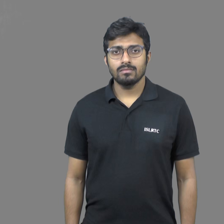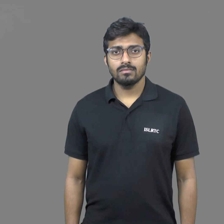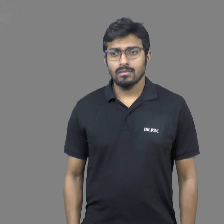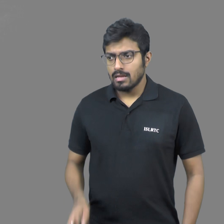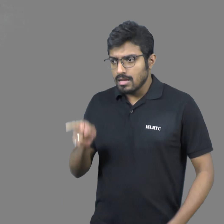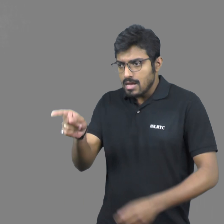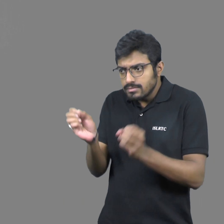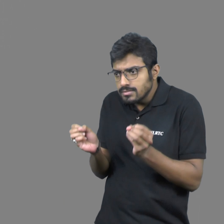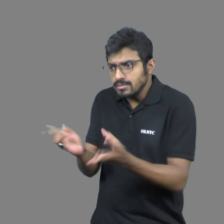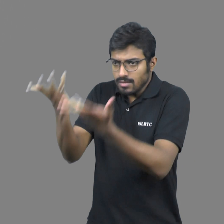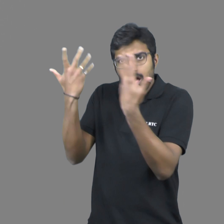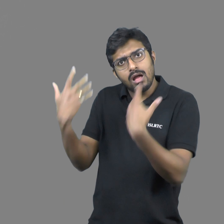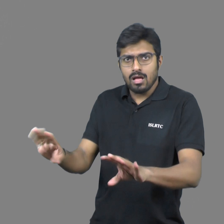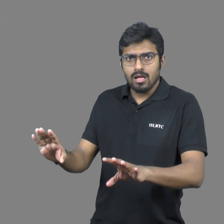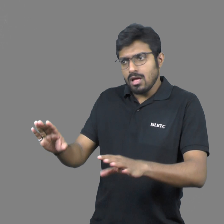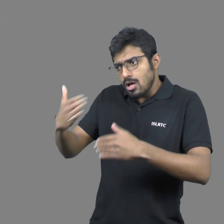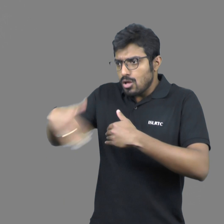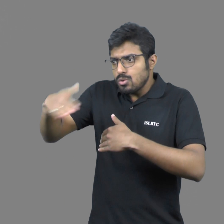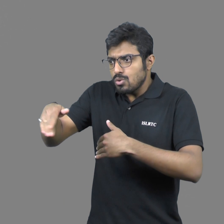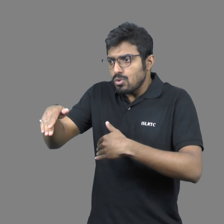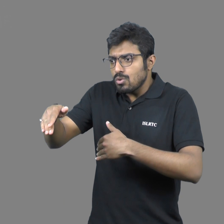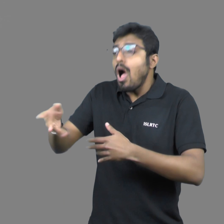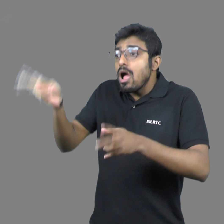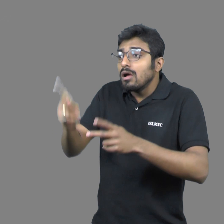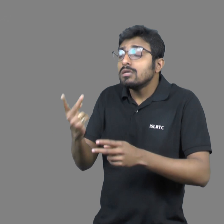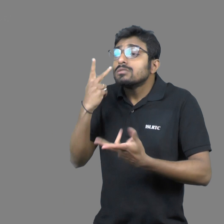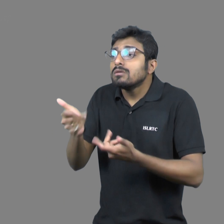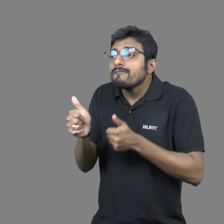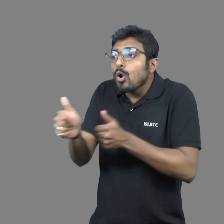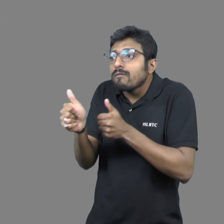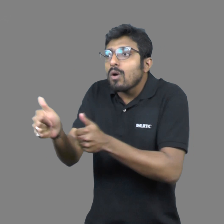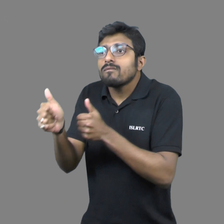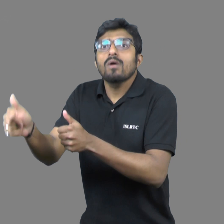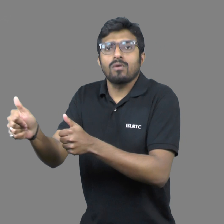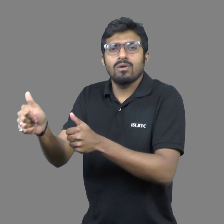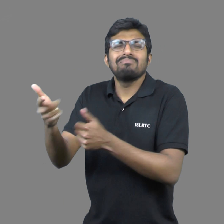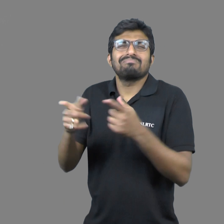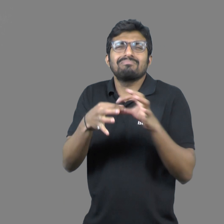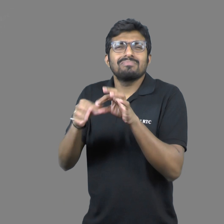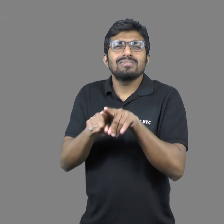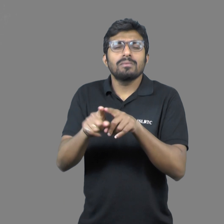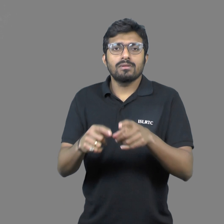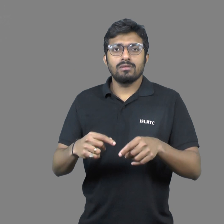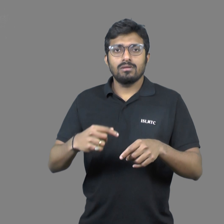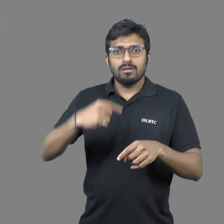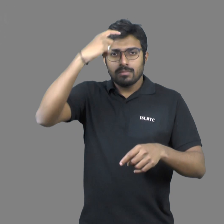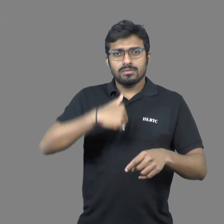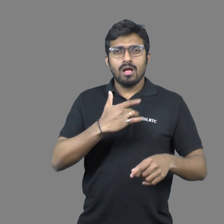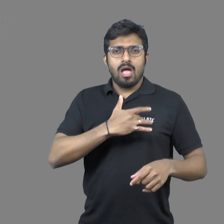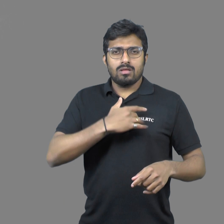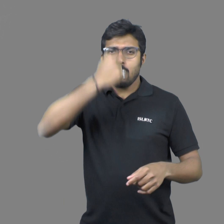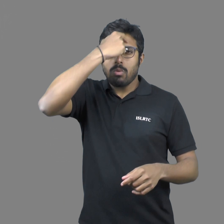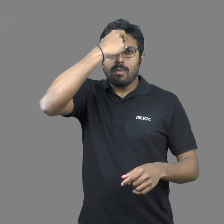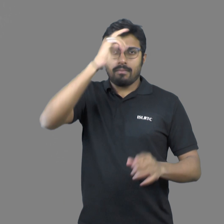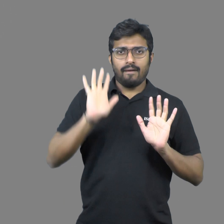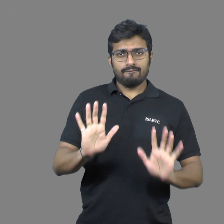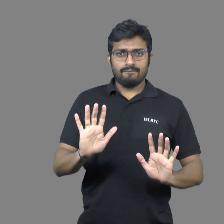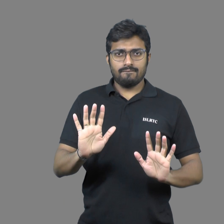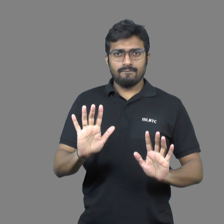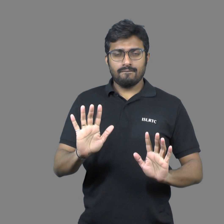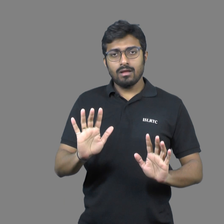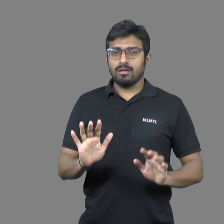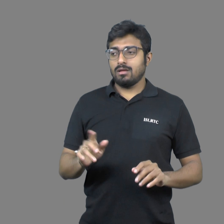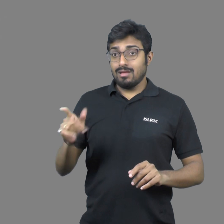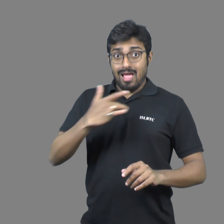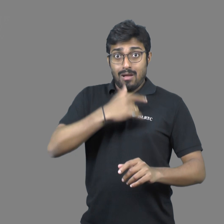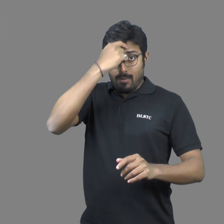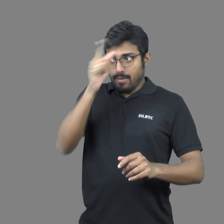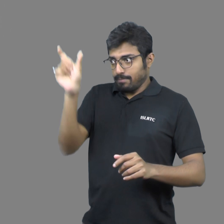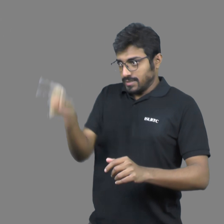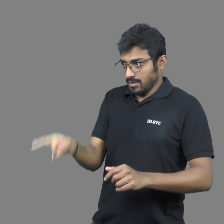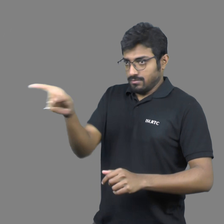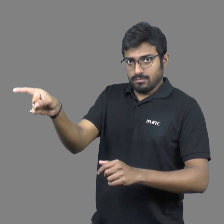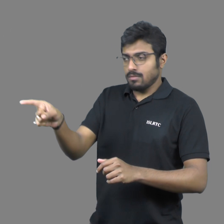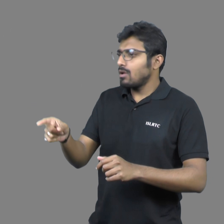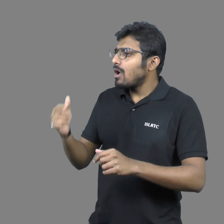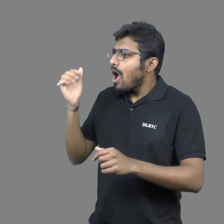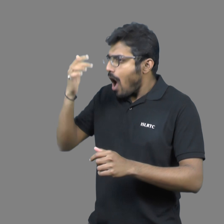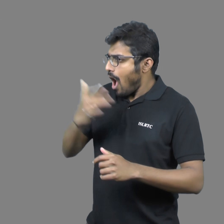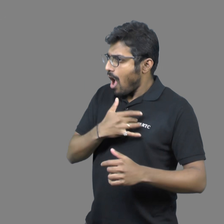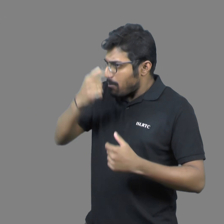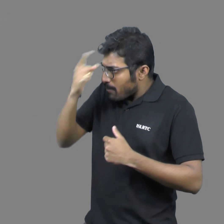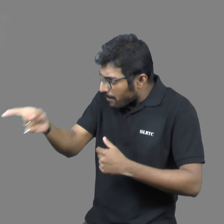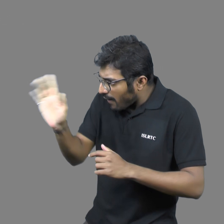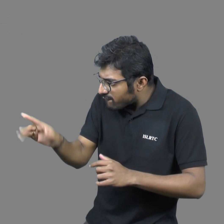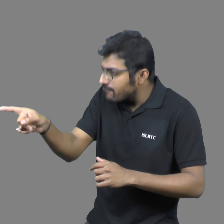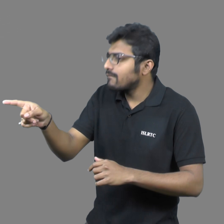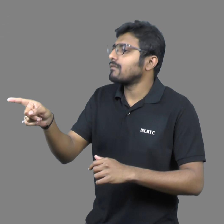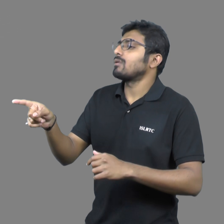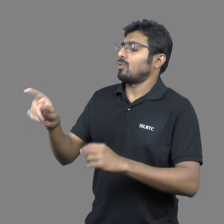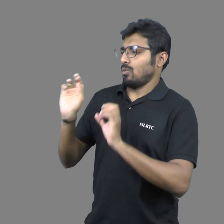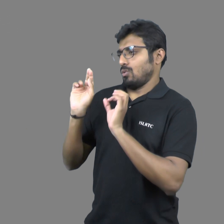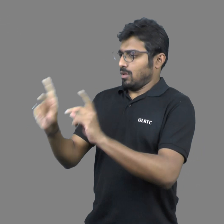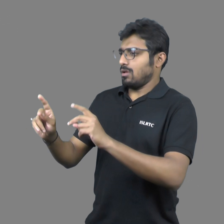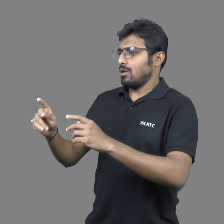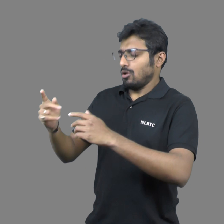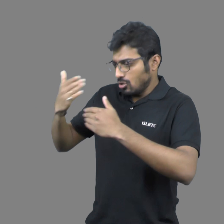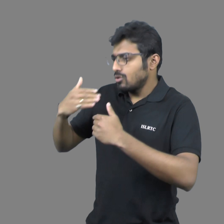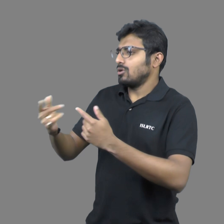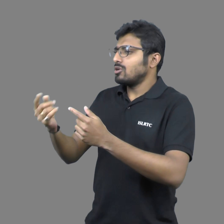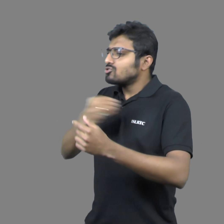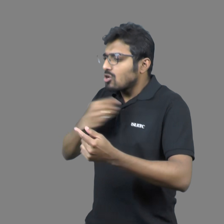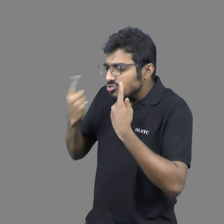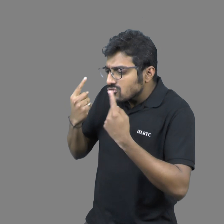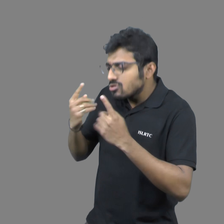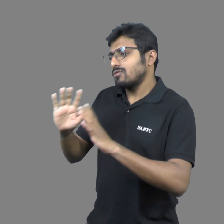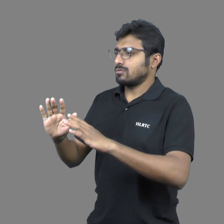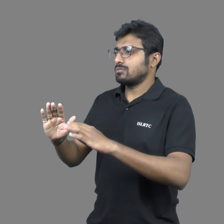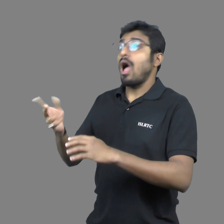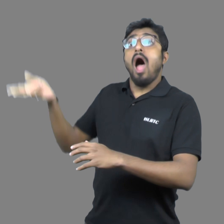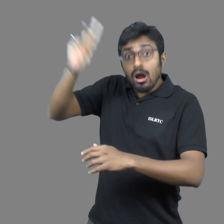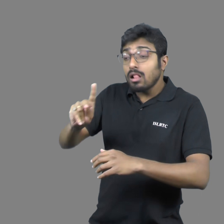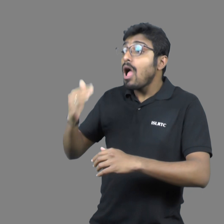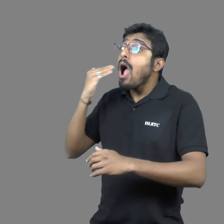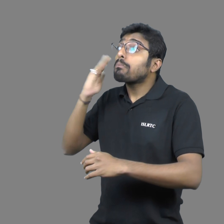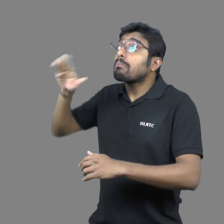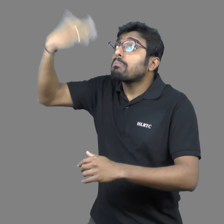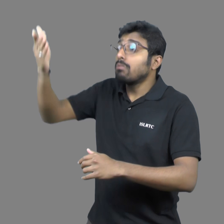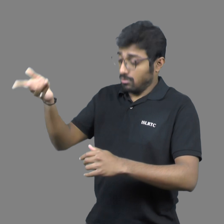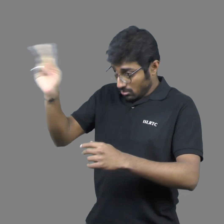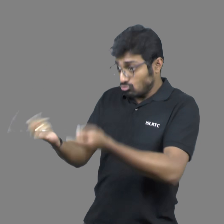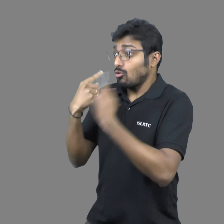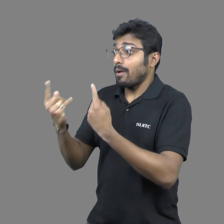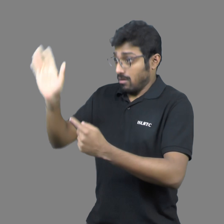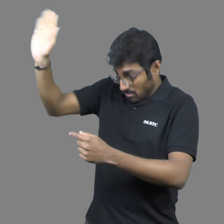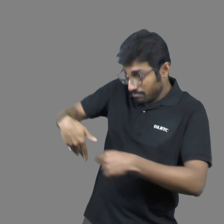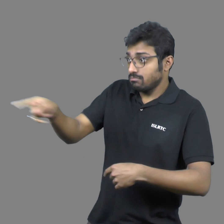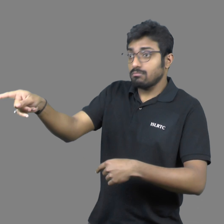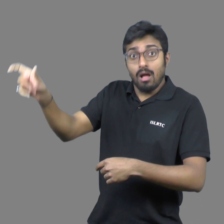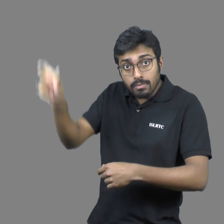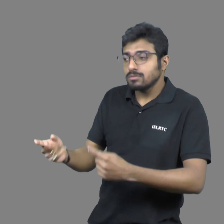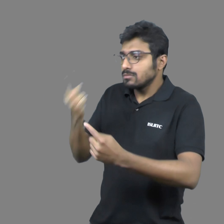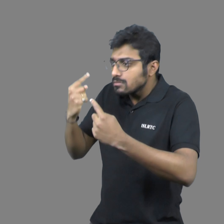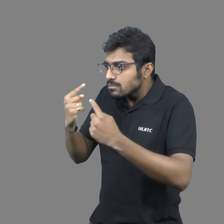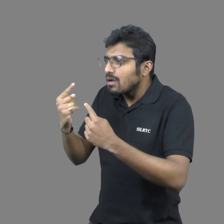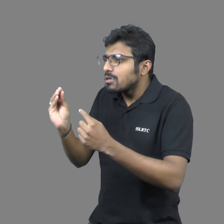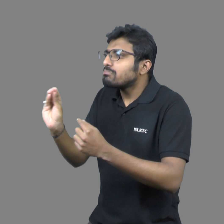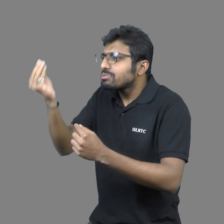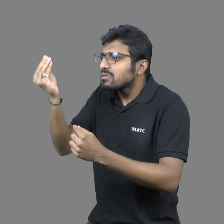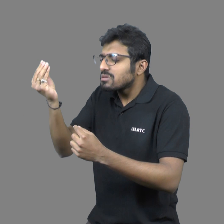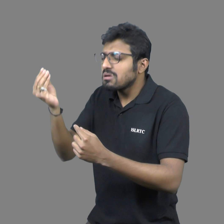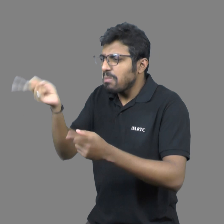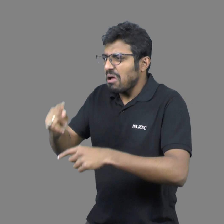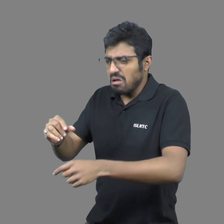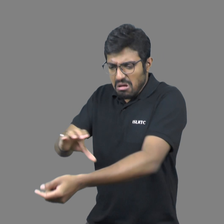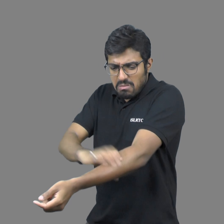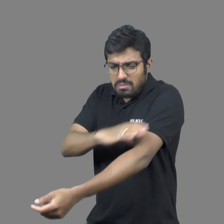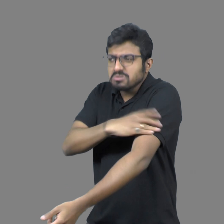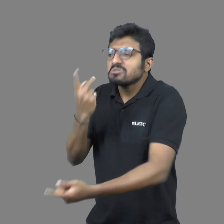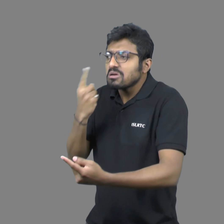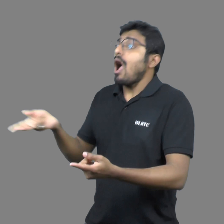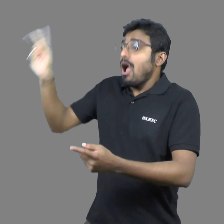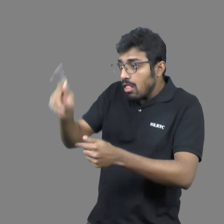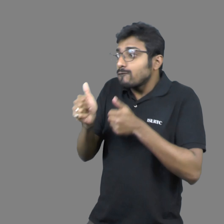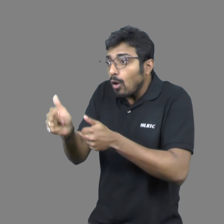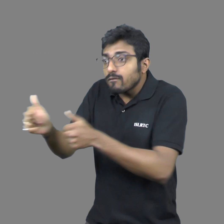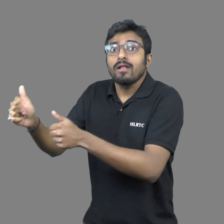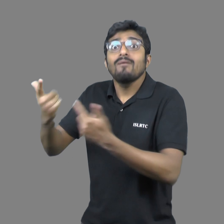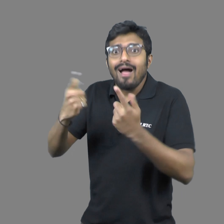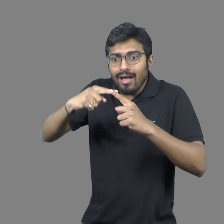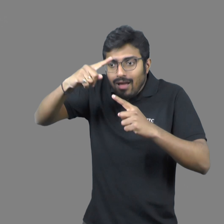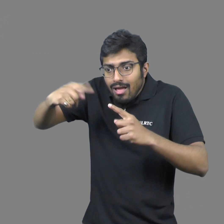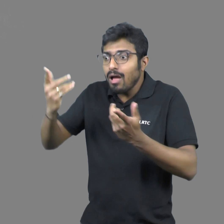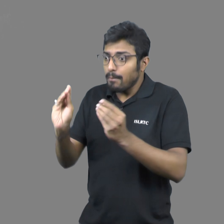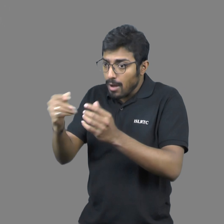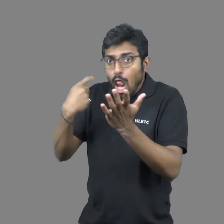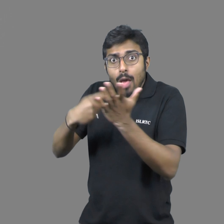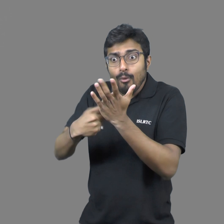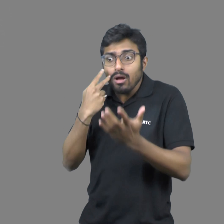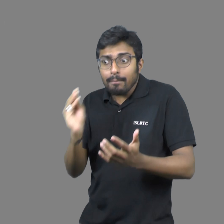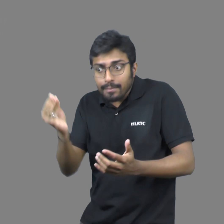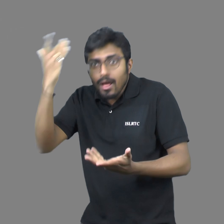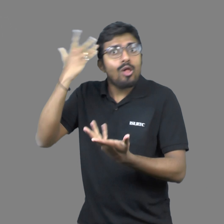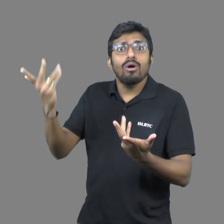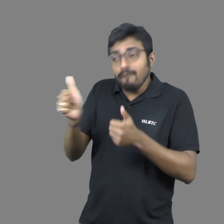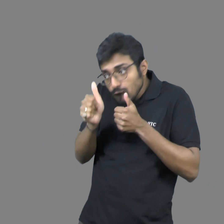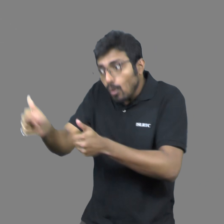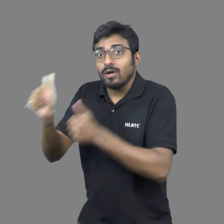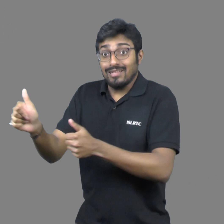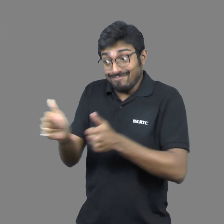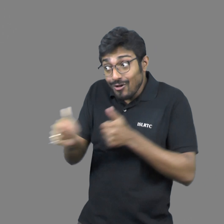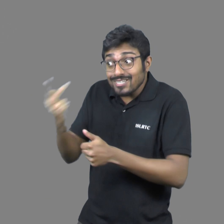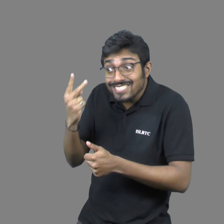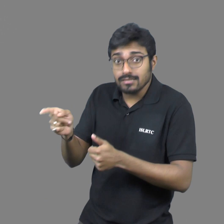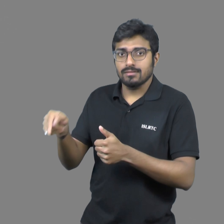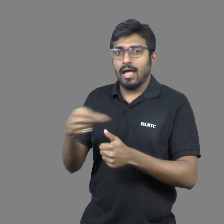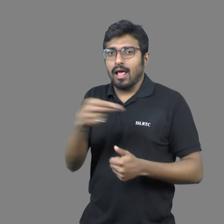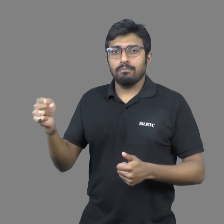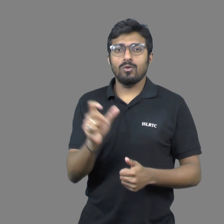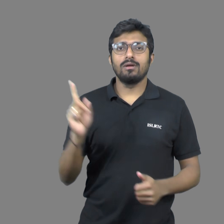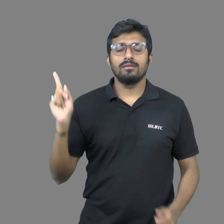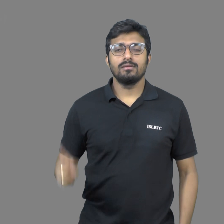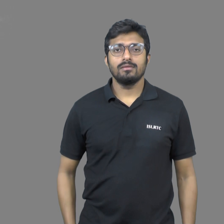Follow Up